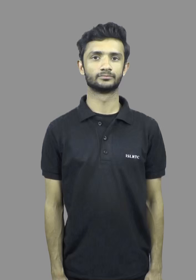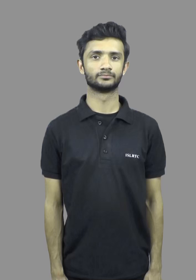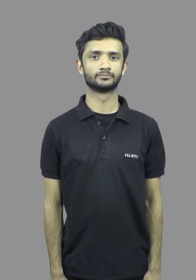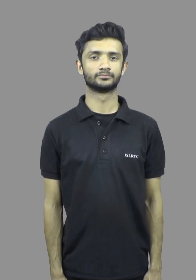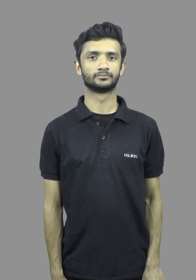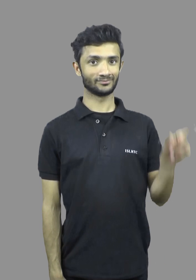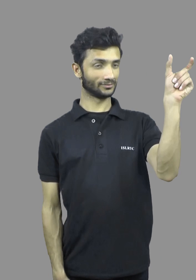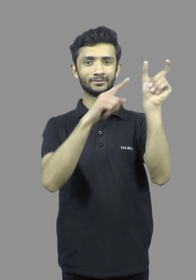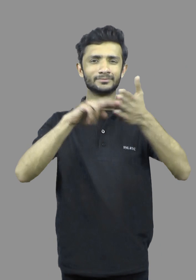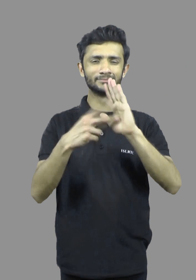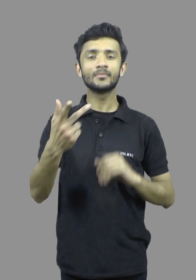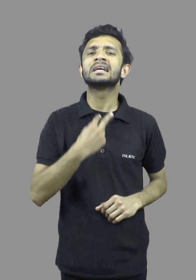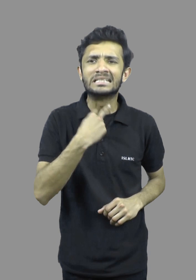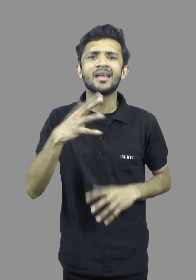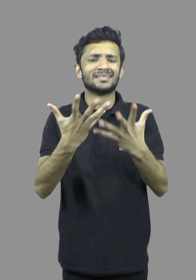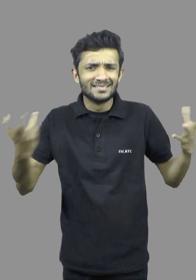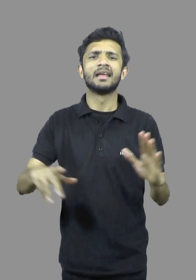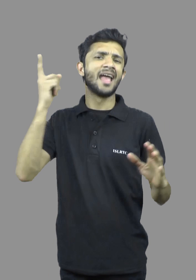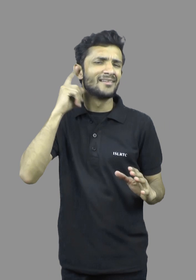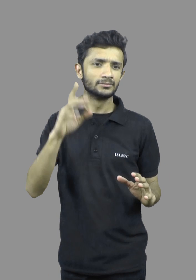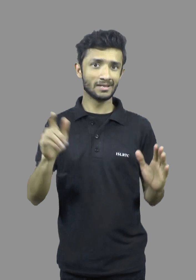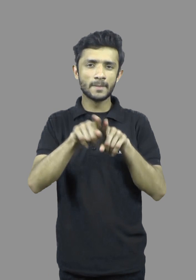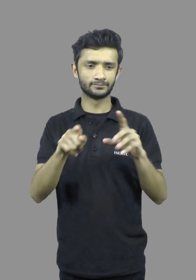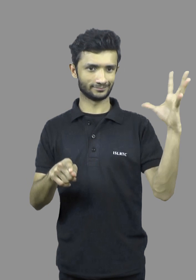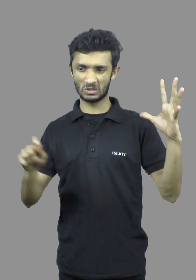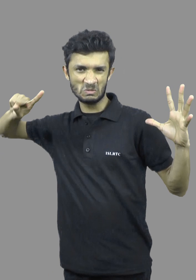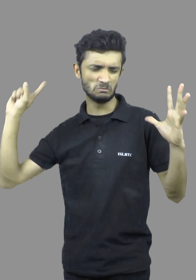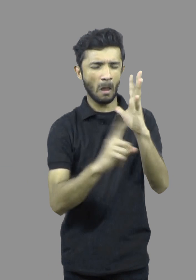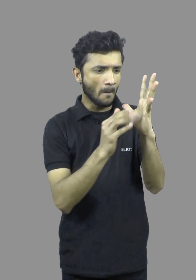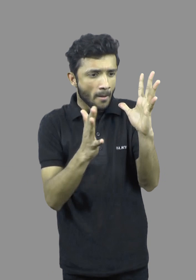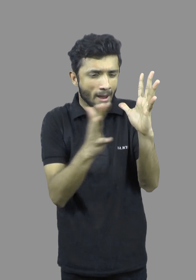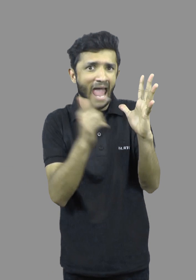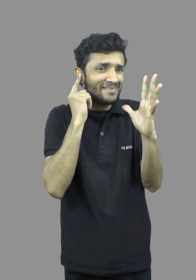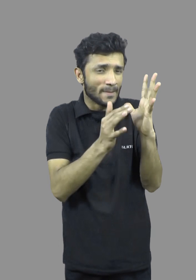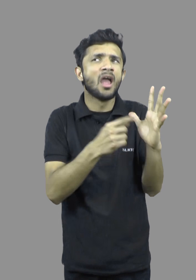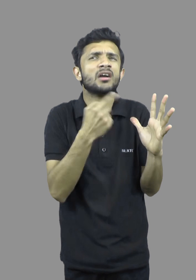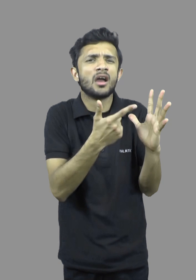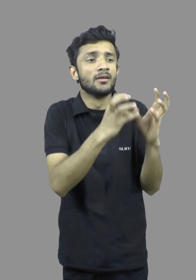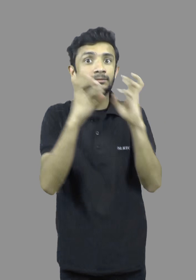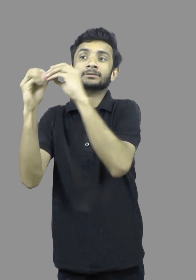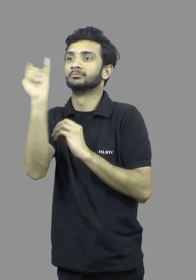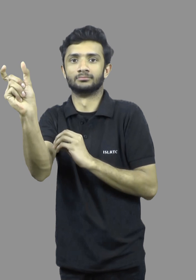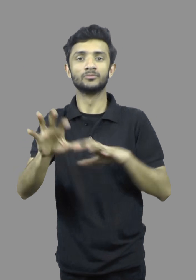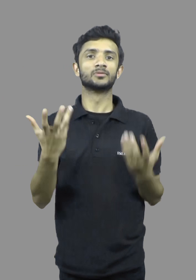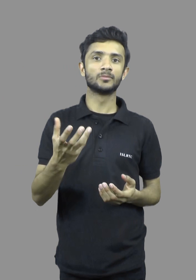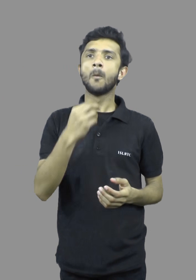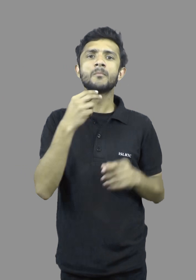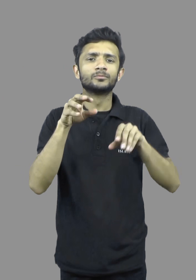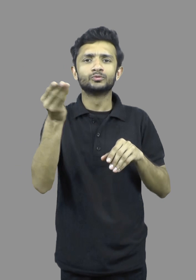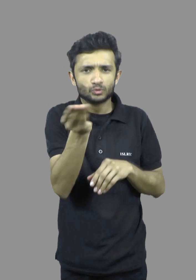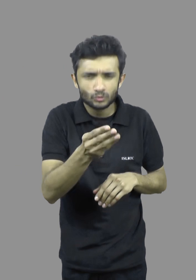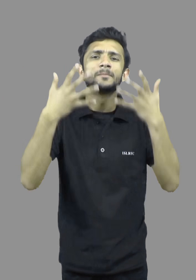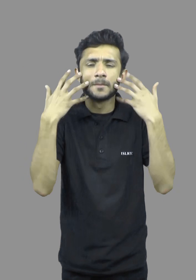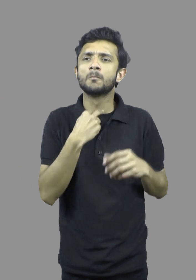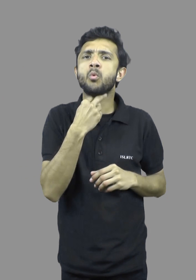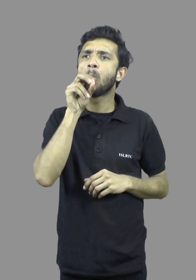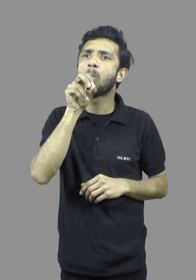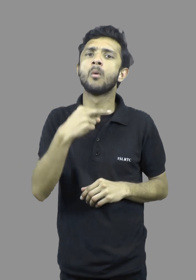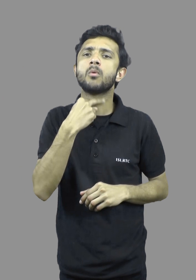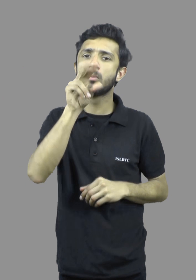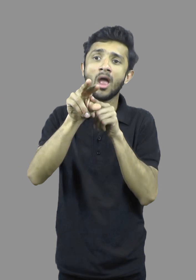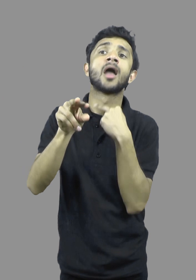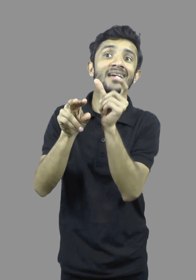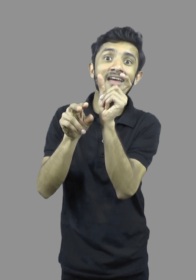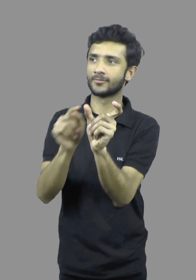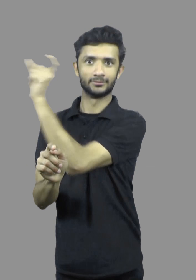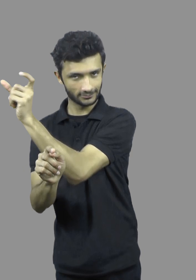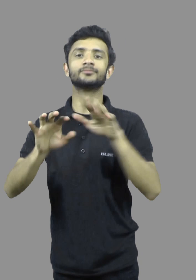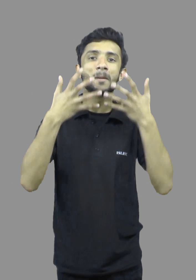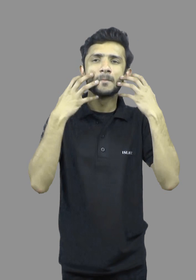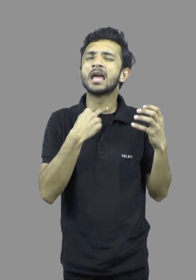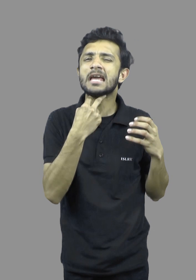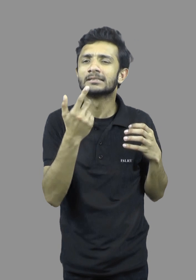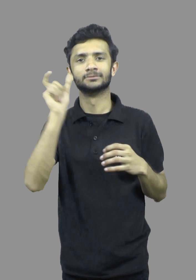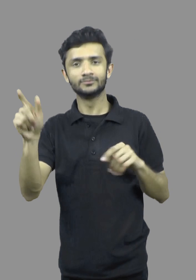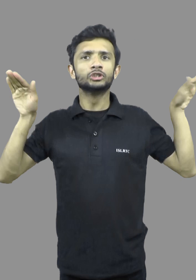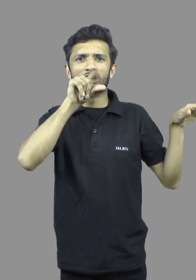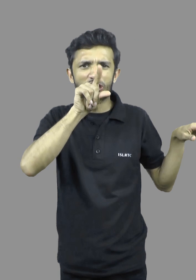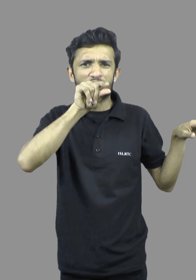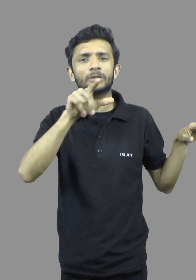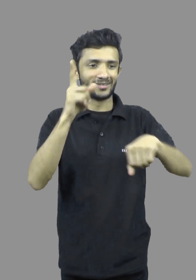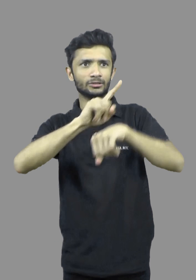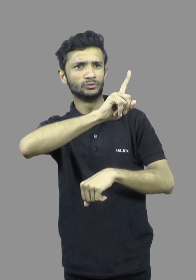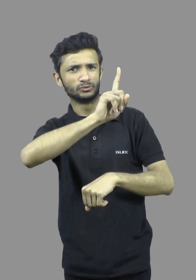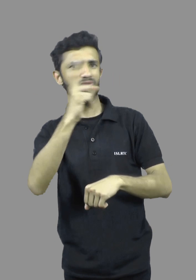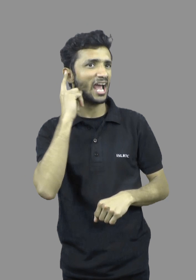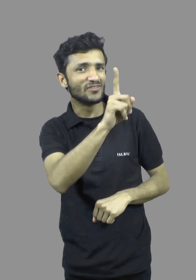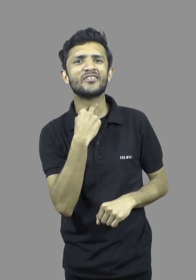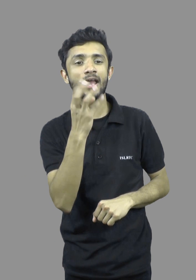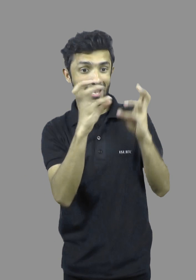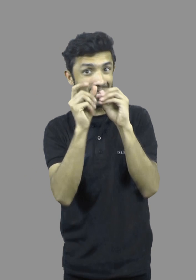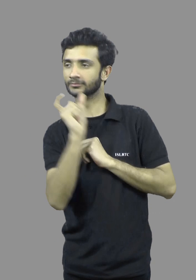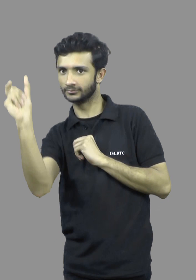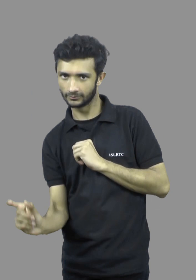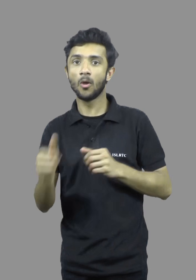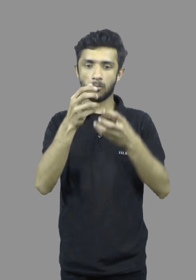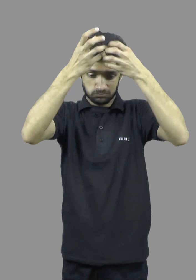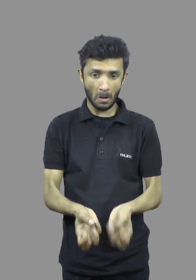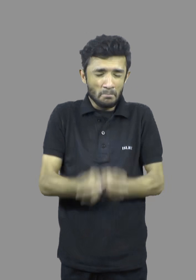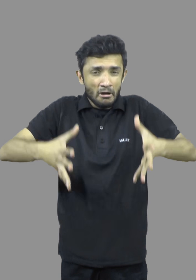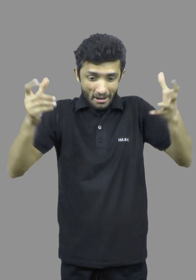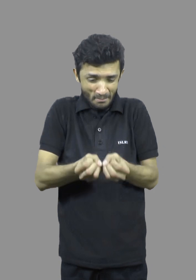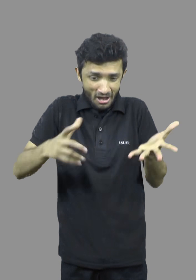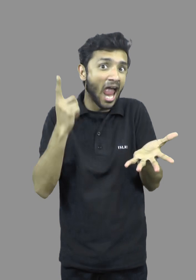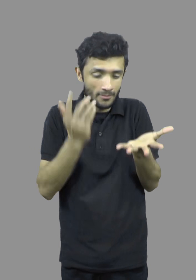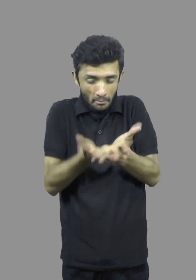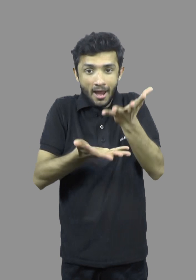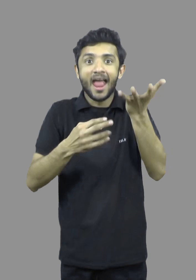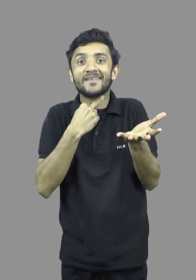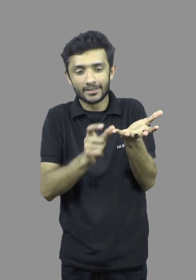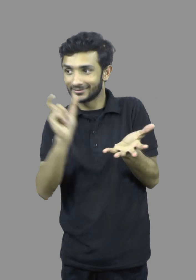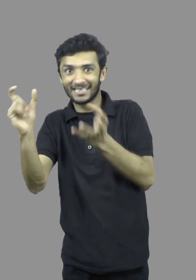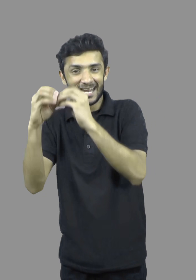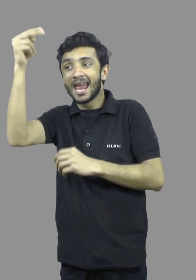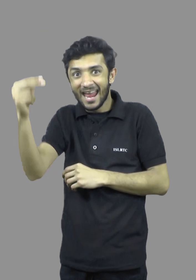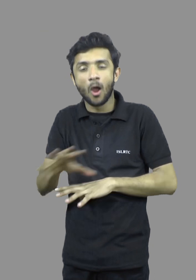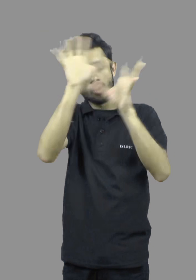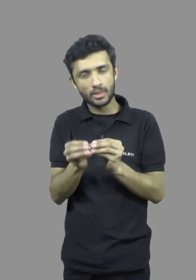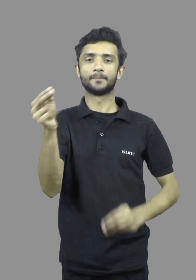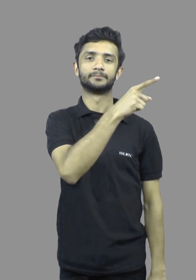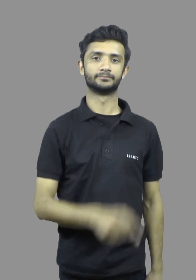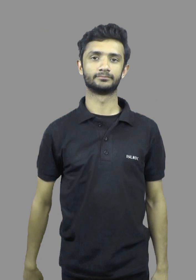Onomatopoeia